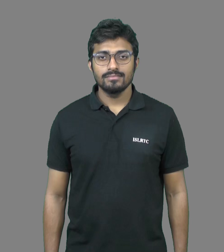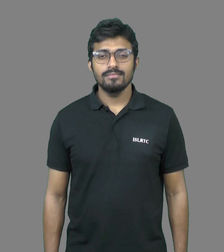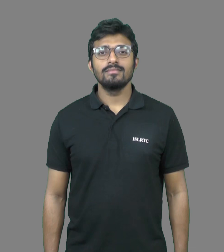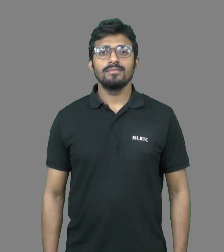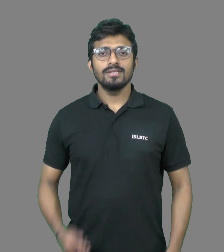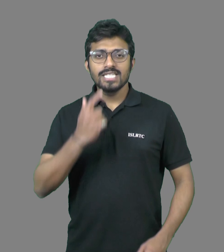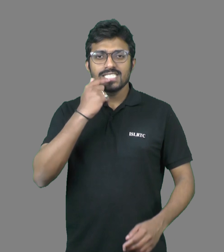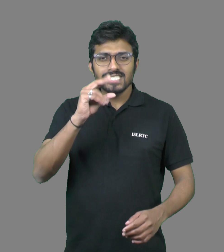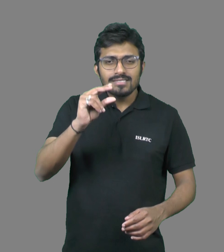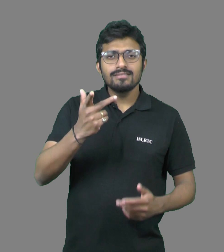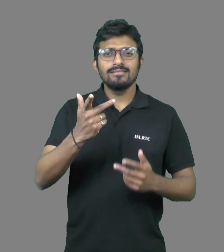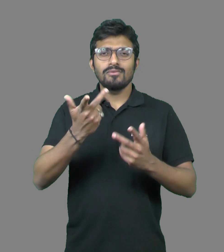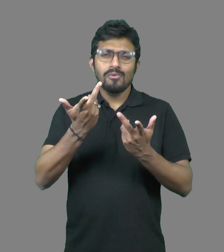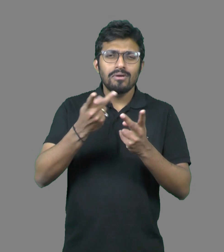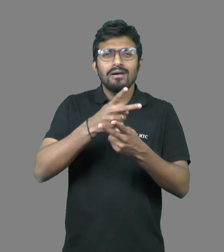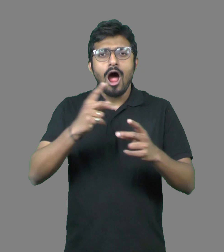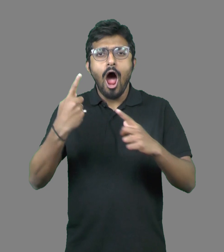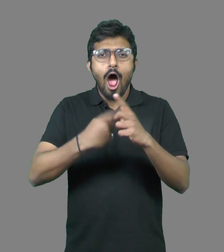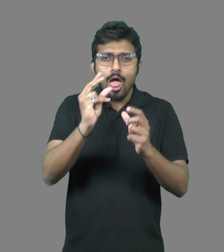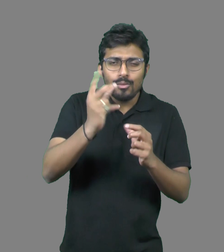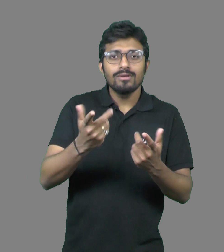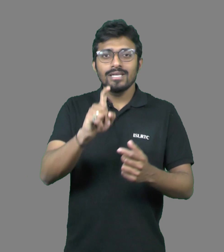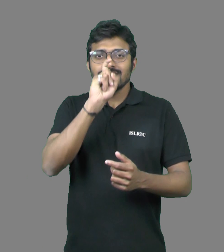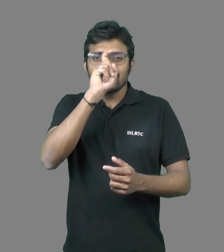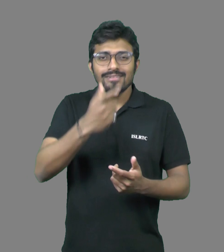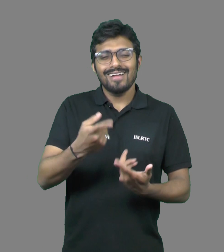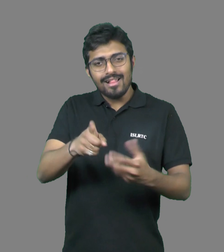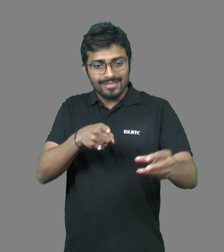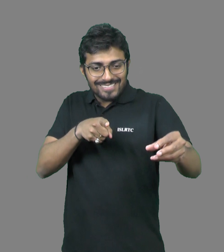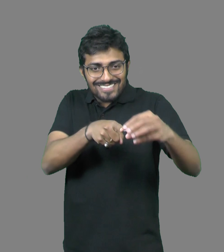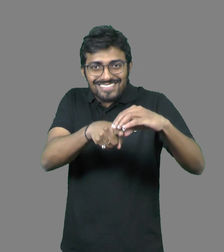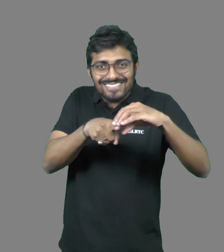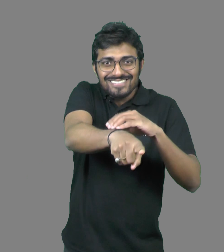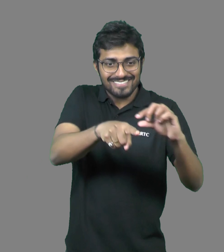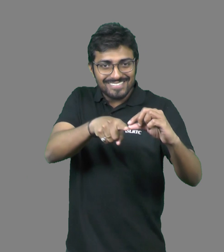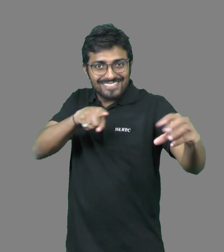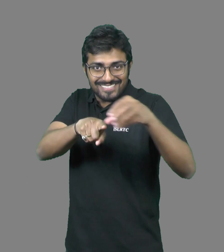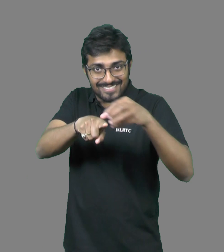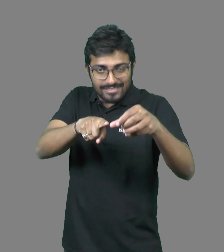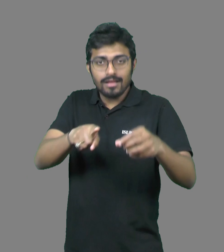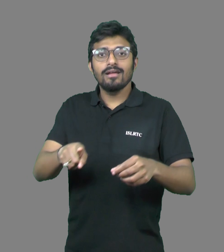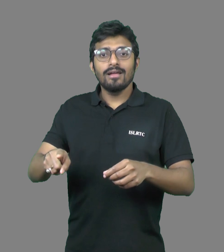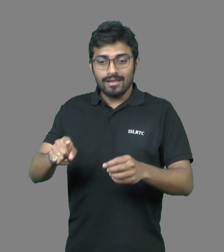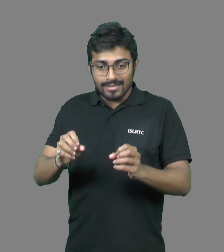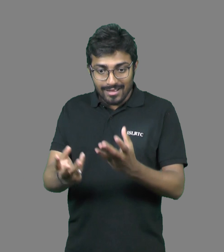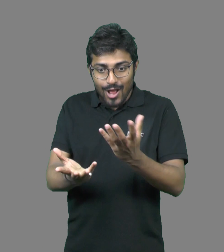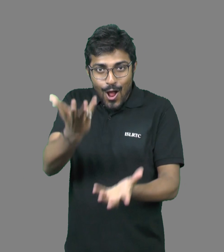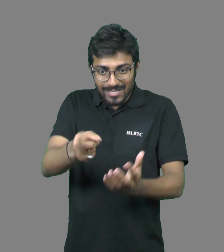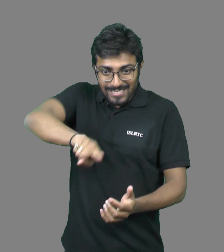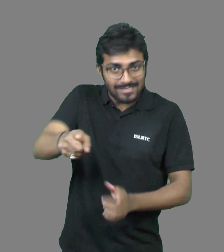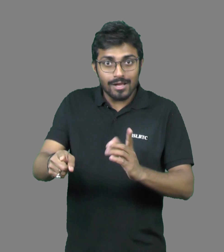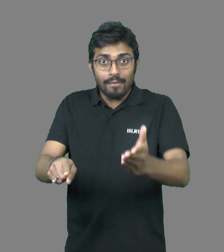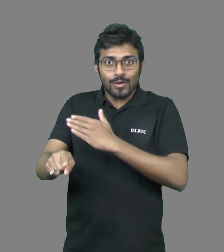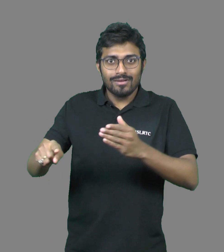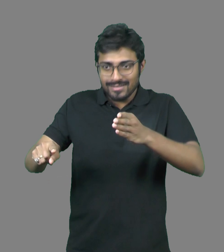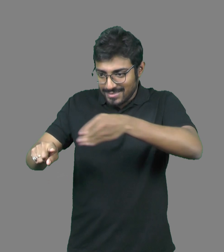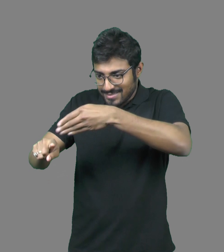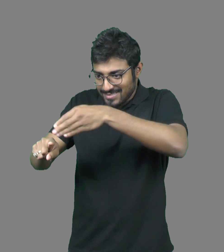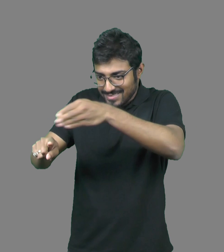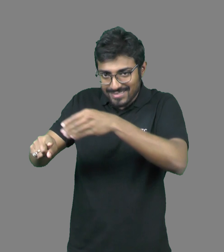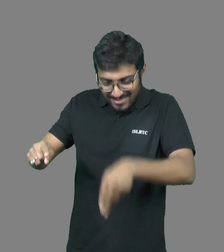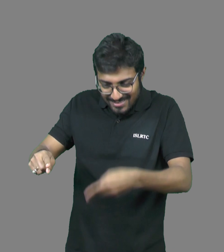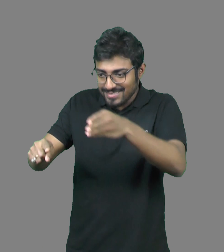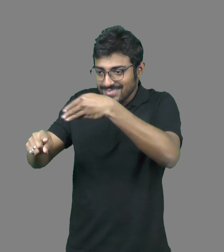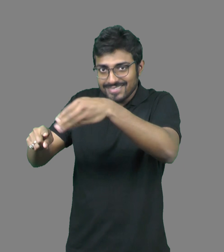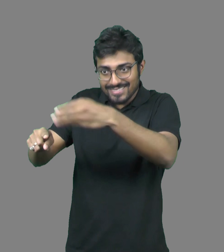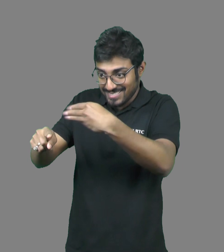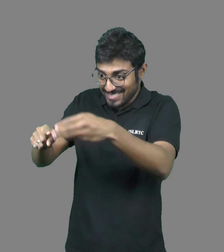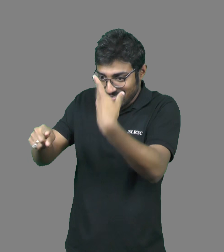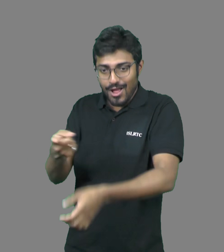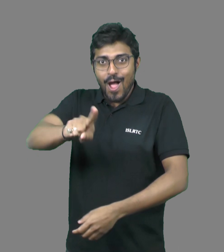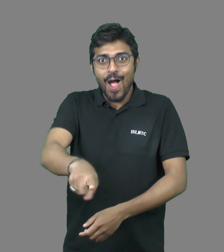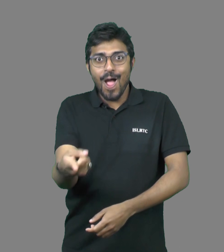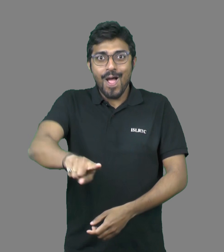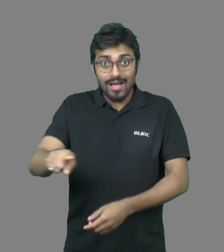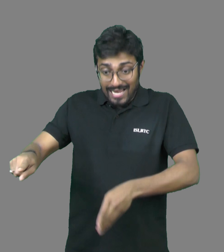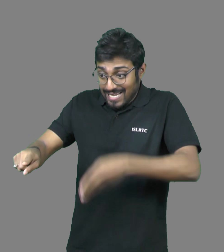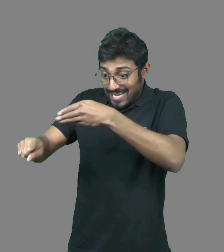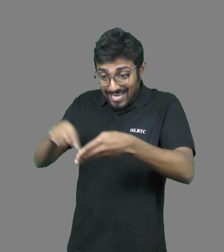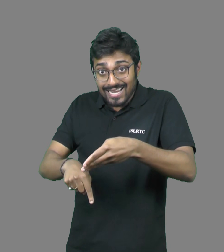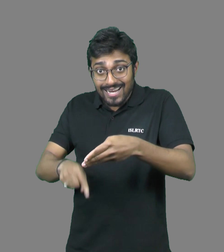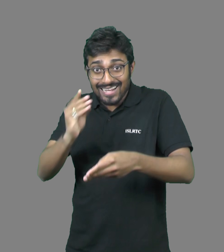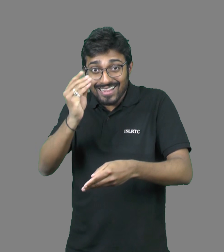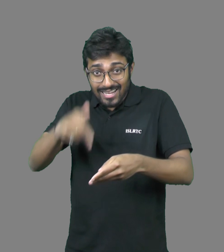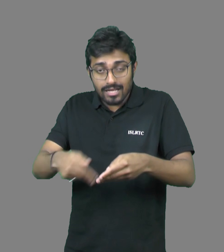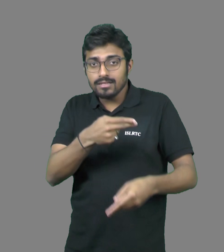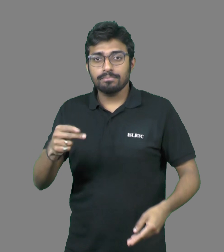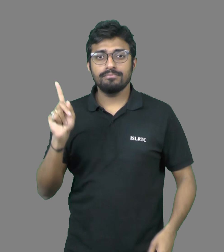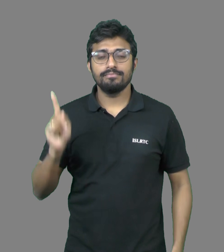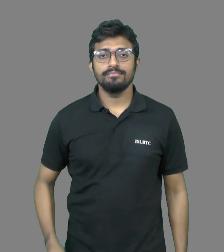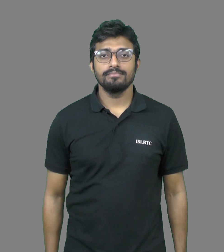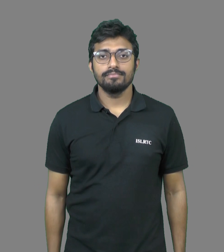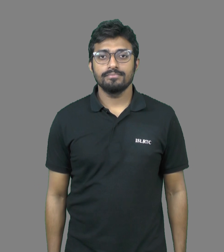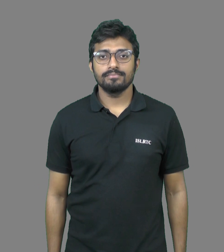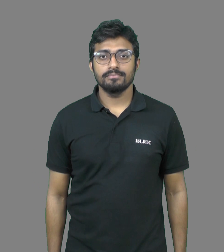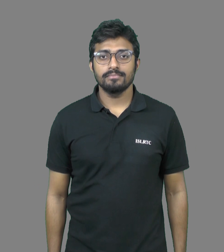Marinade